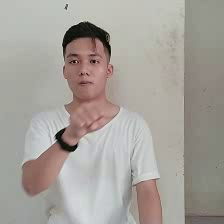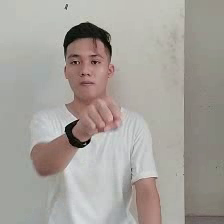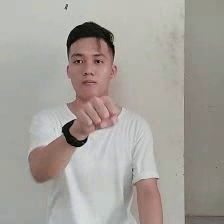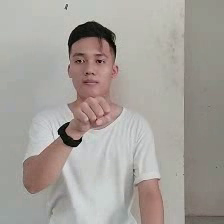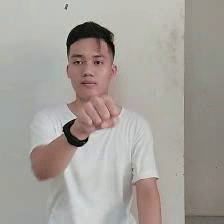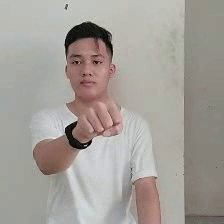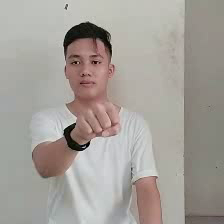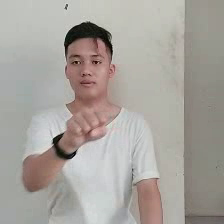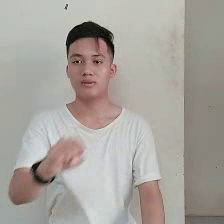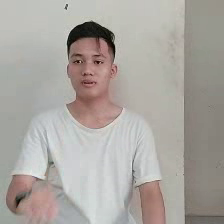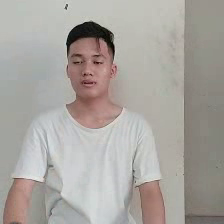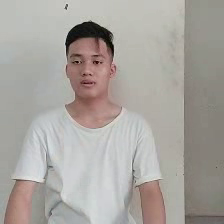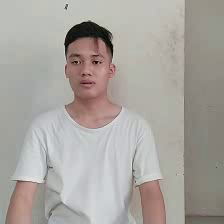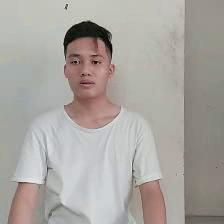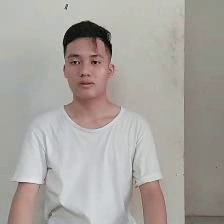Phỏng vấn